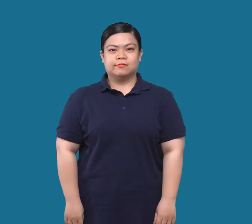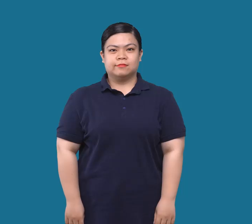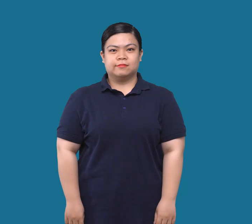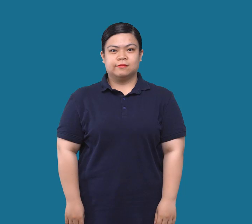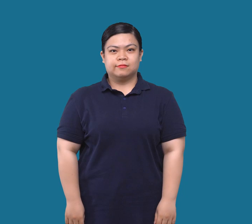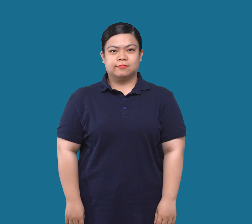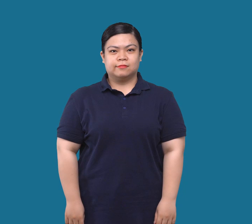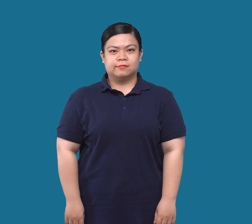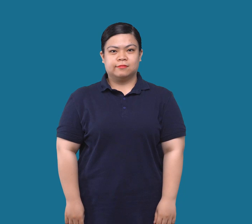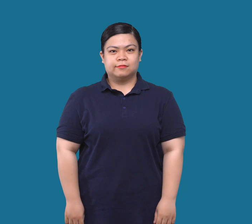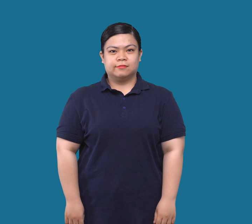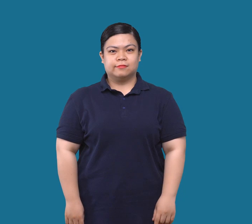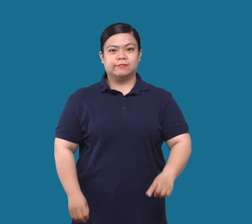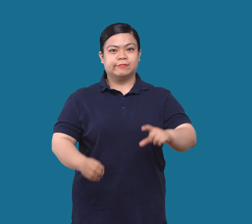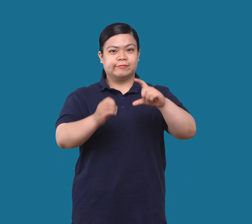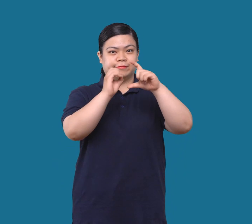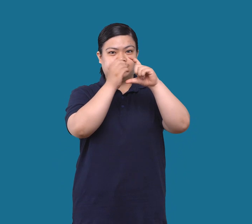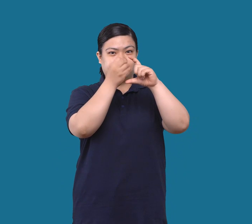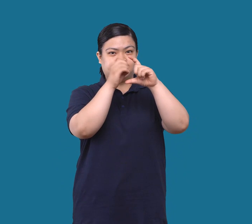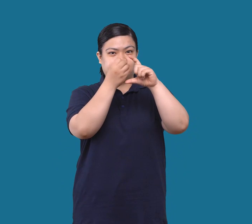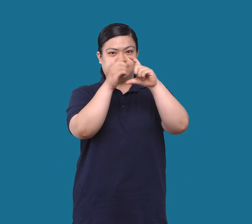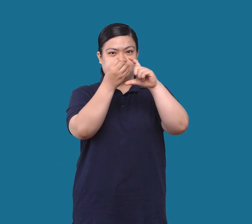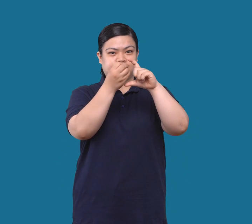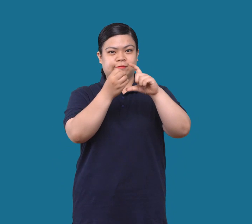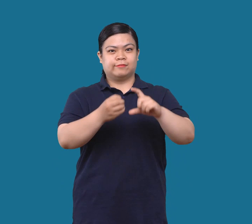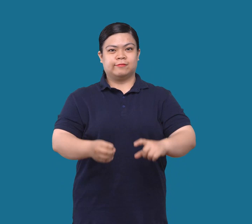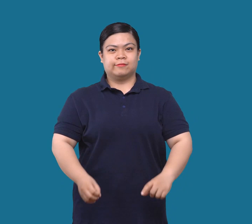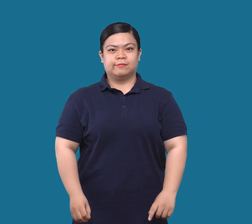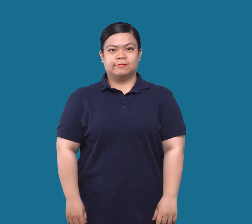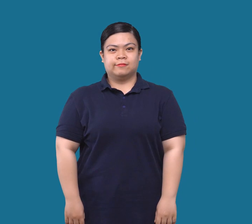quả địa cầu